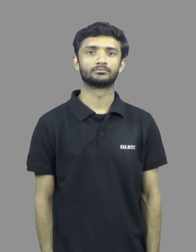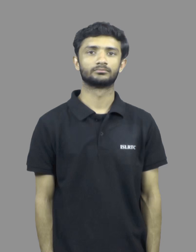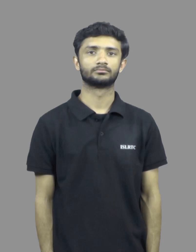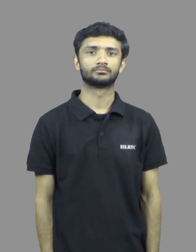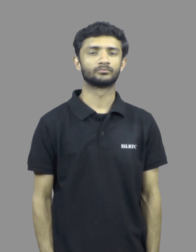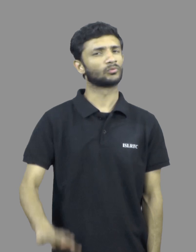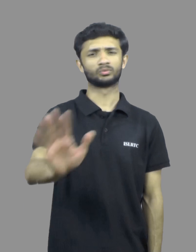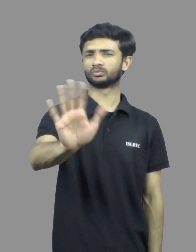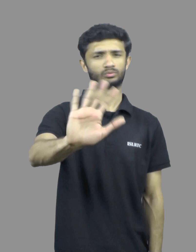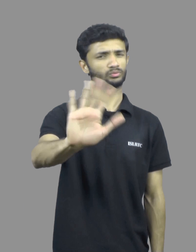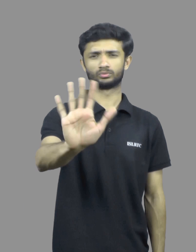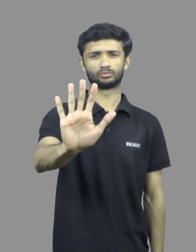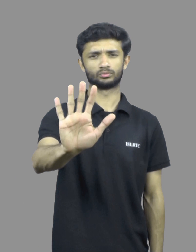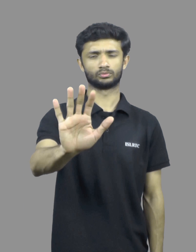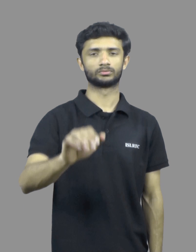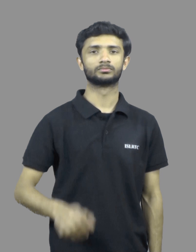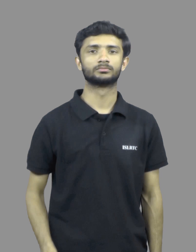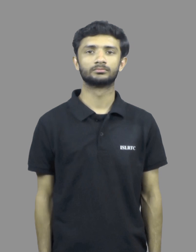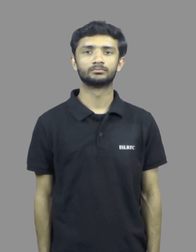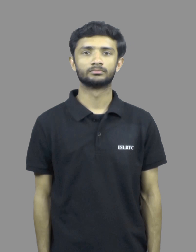No